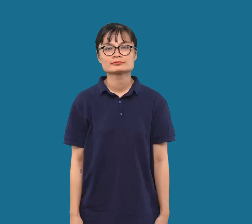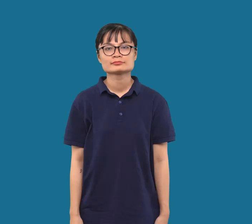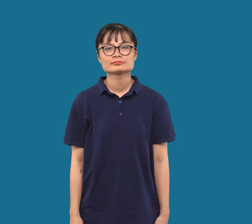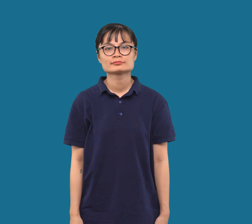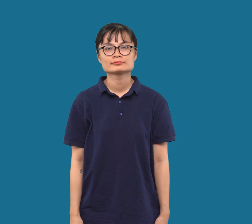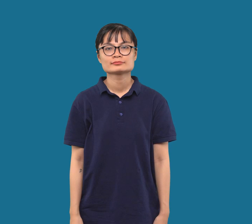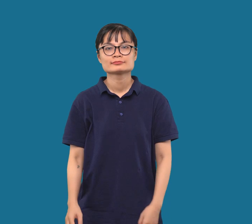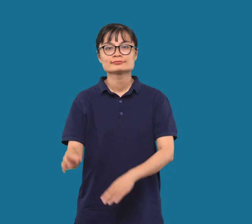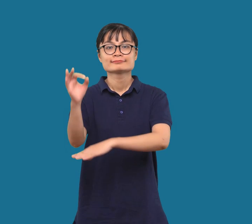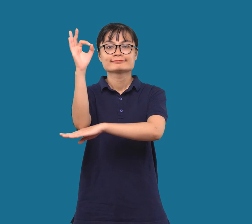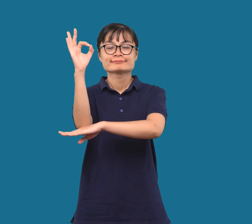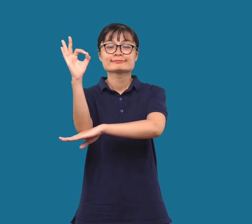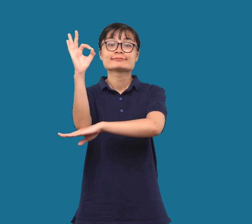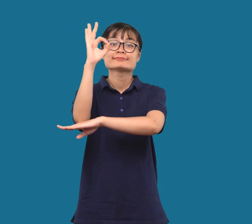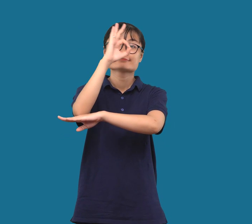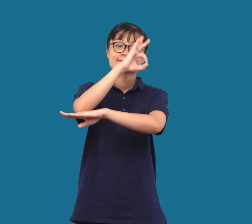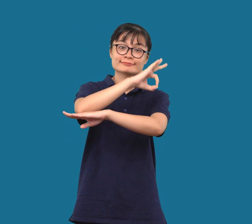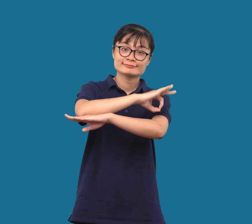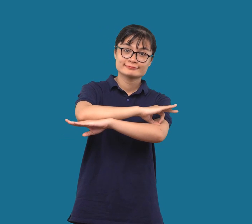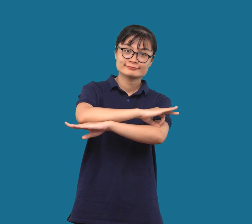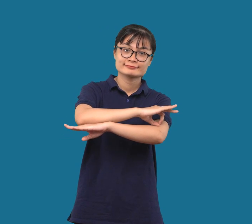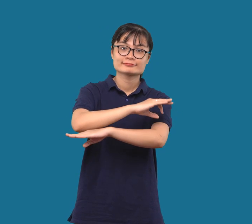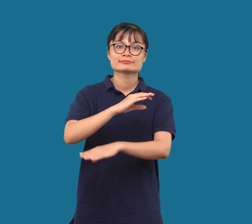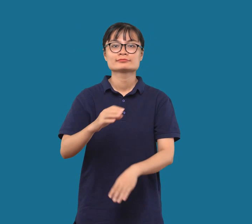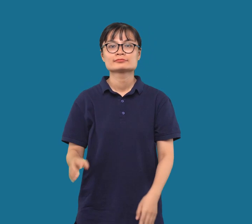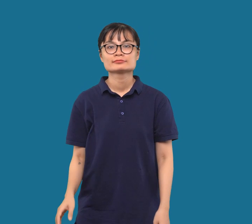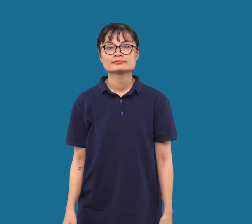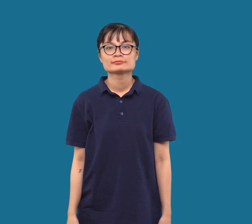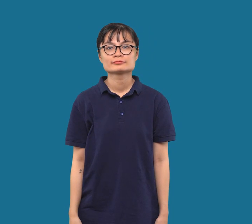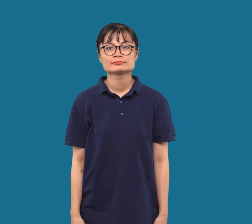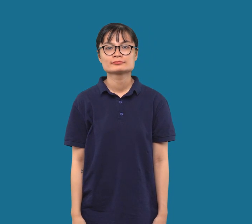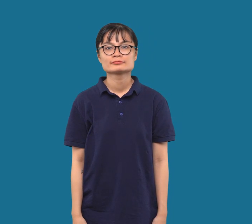Mặt trời lặn